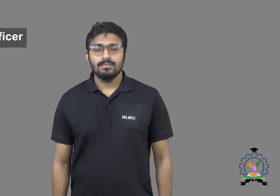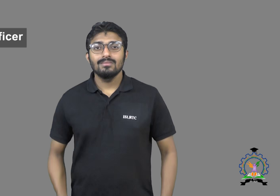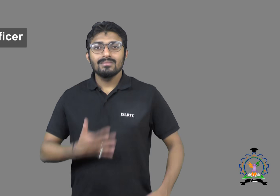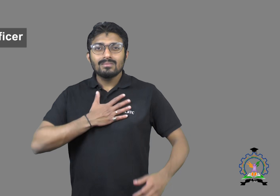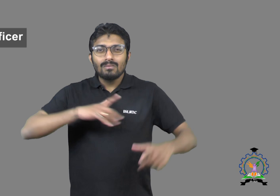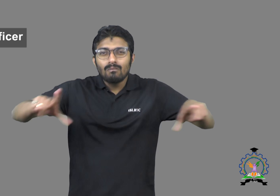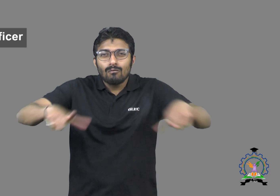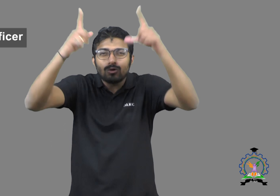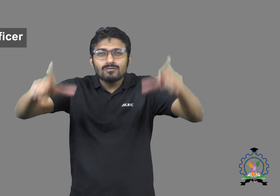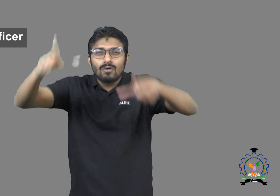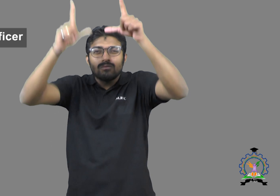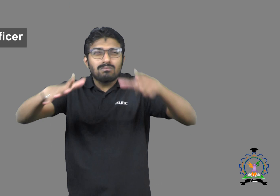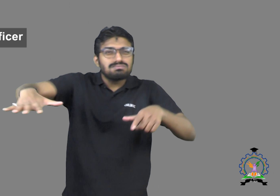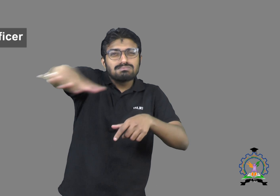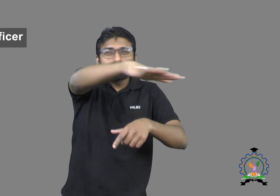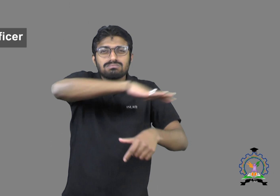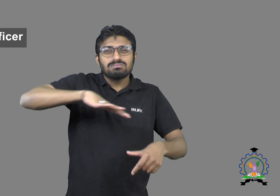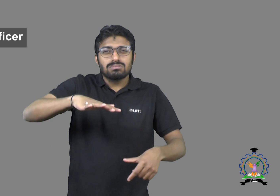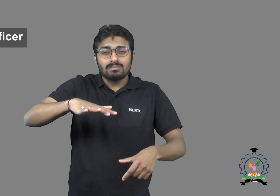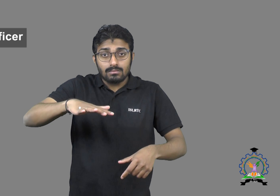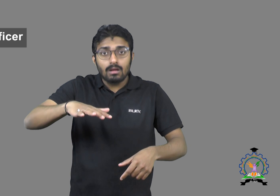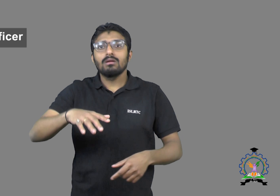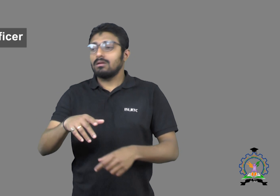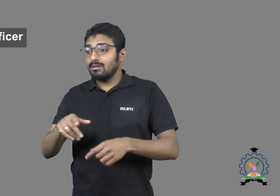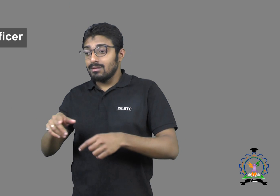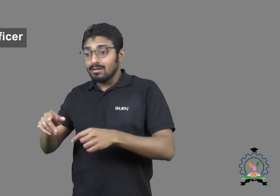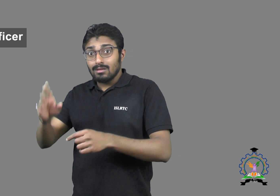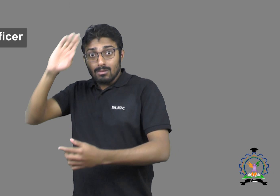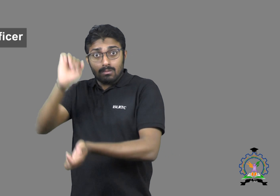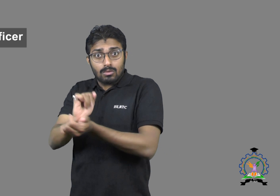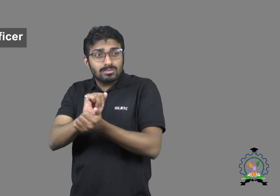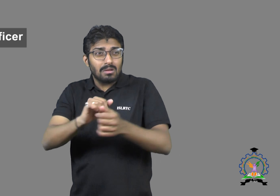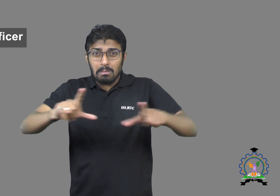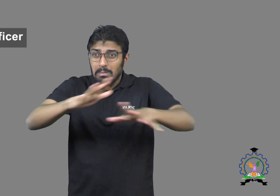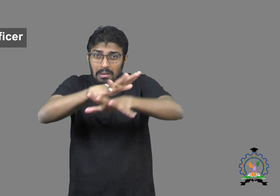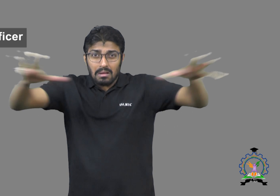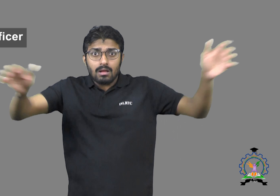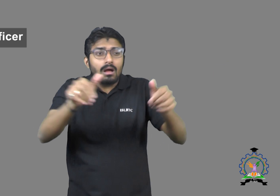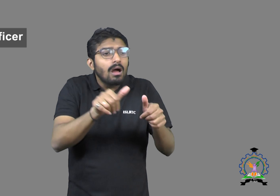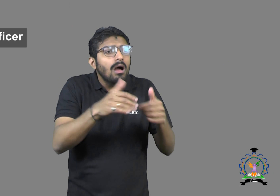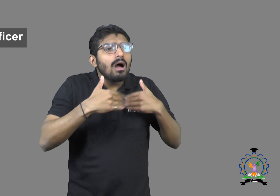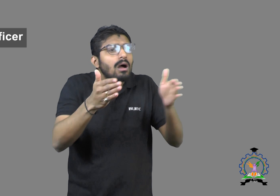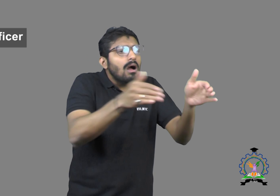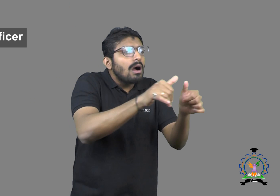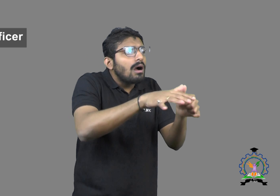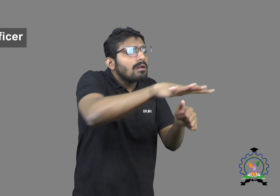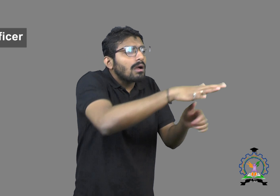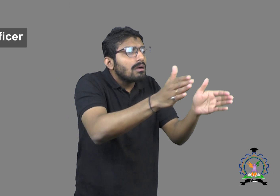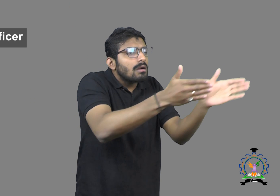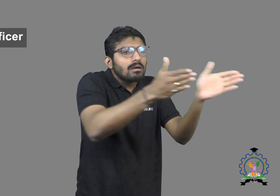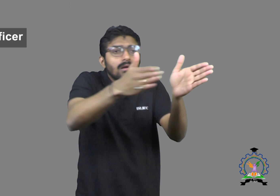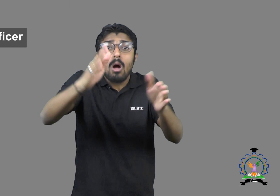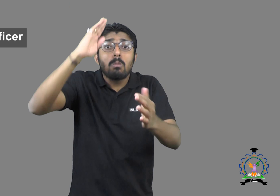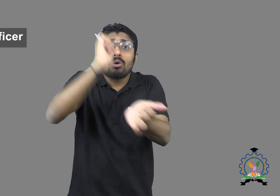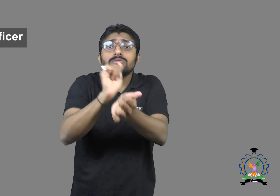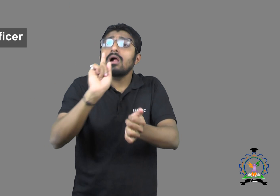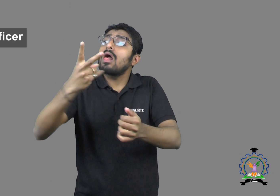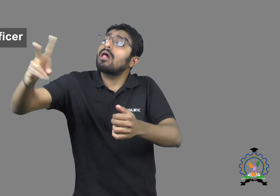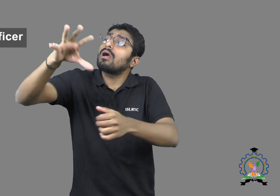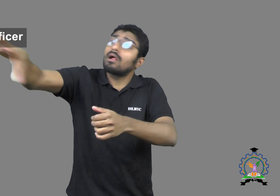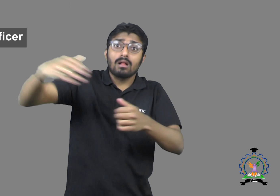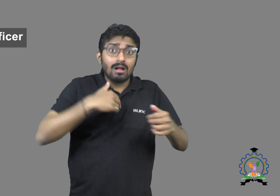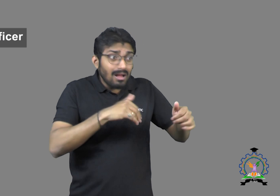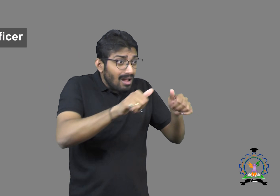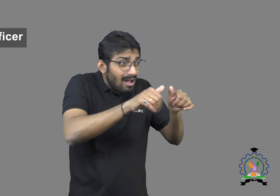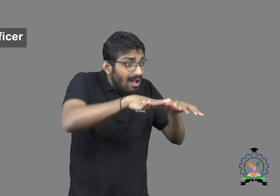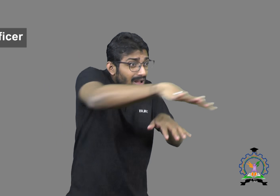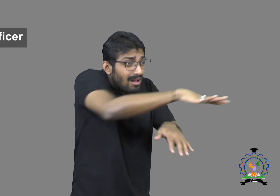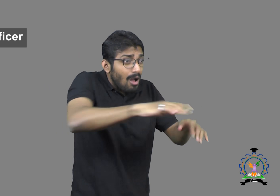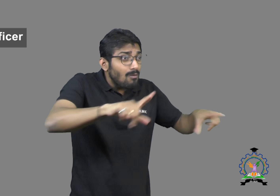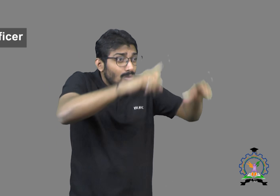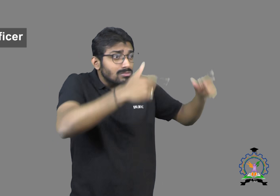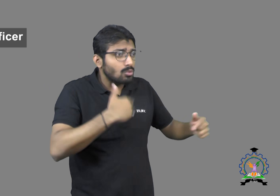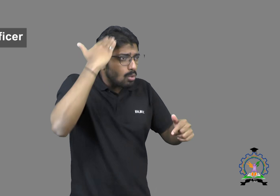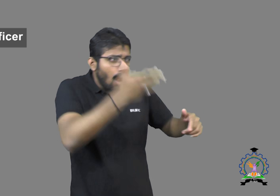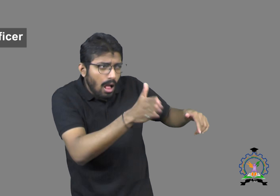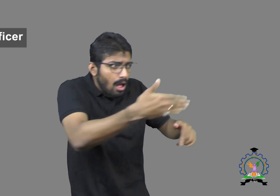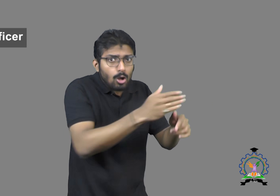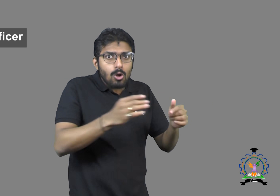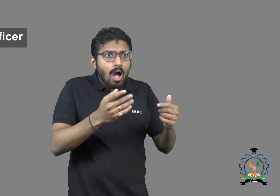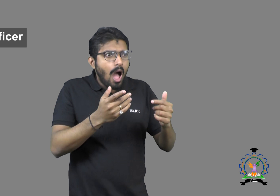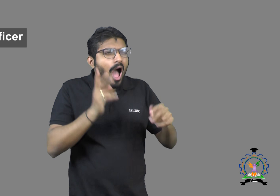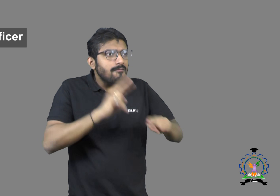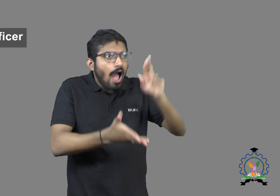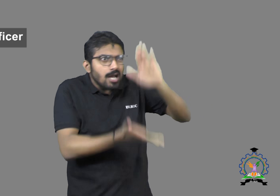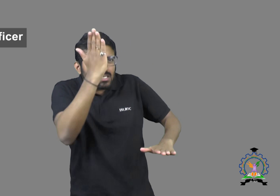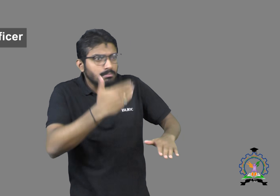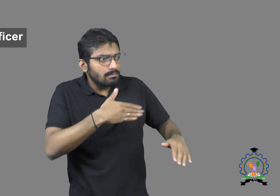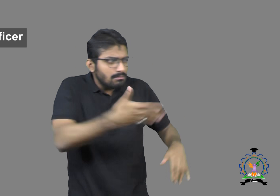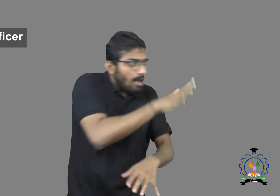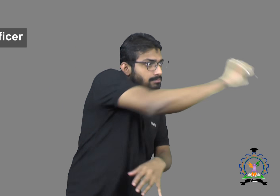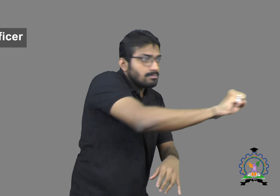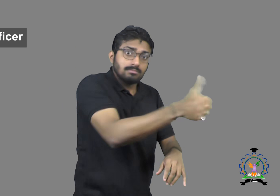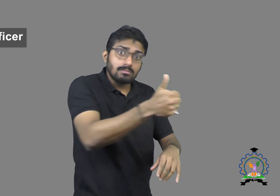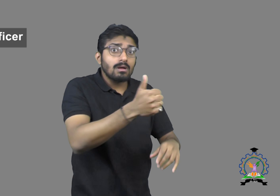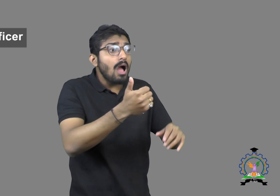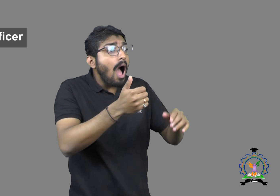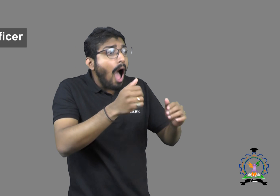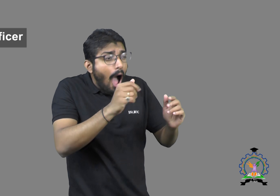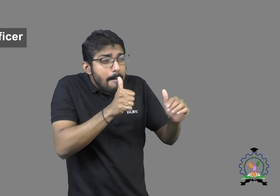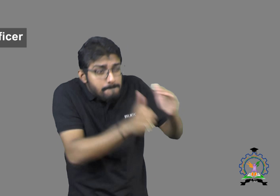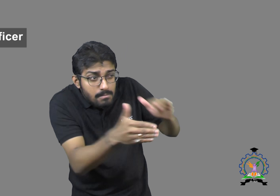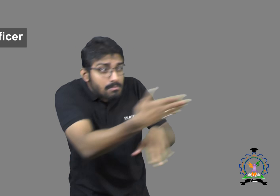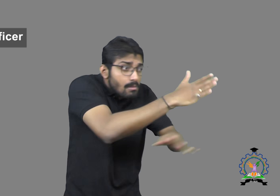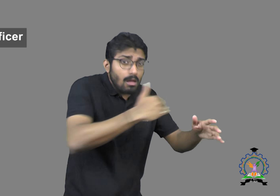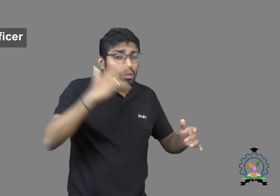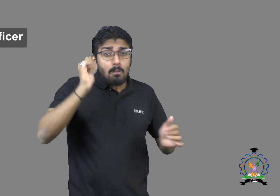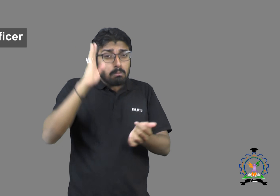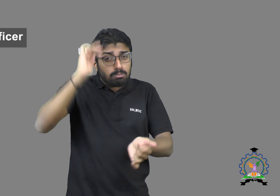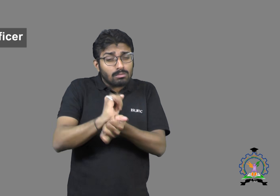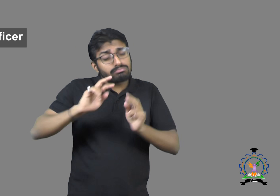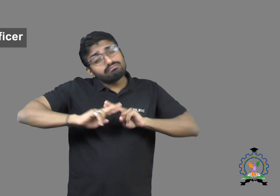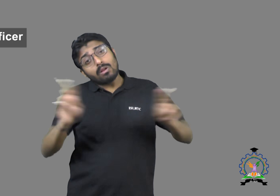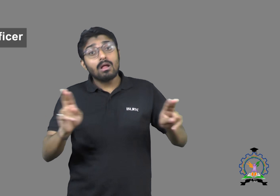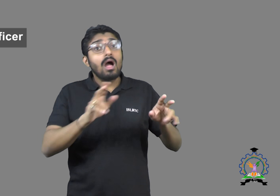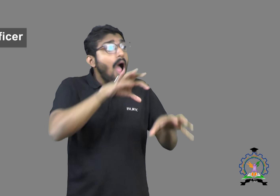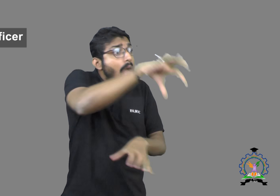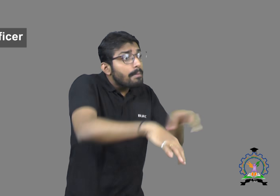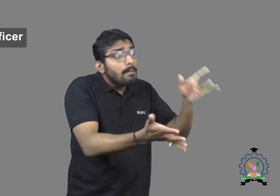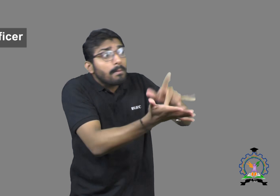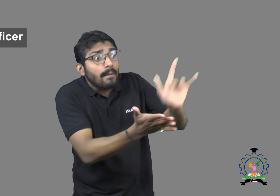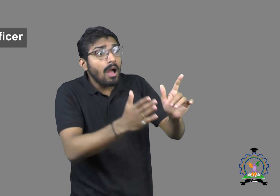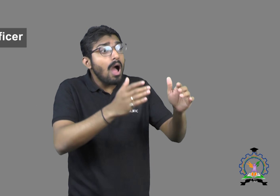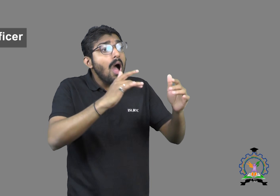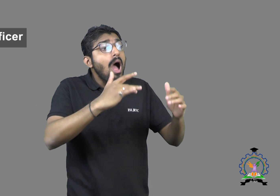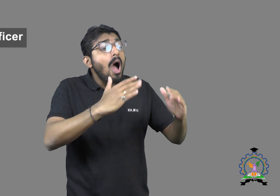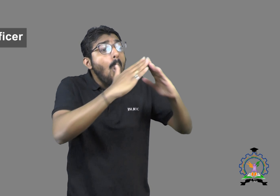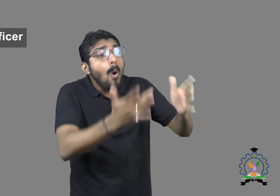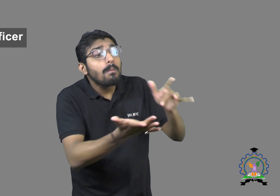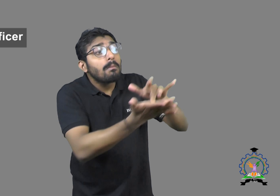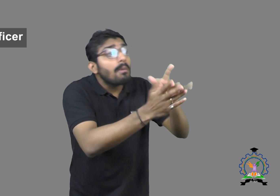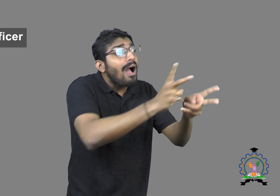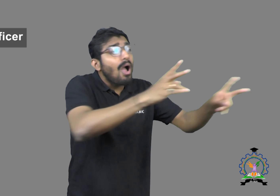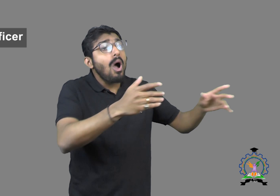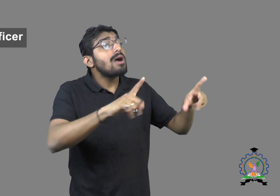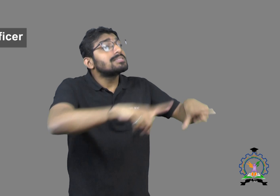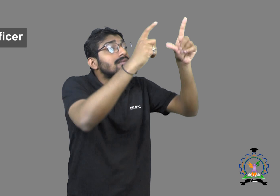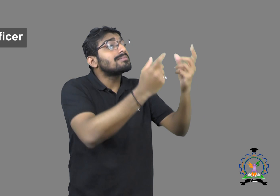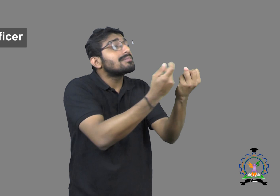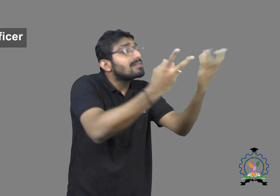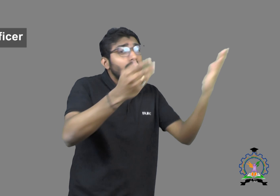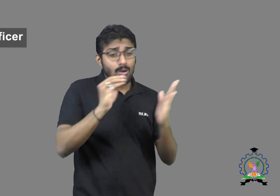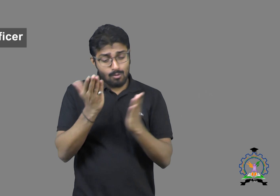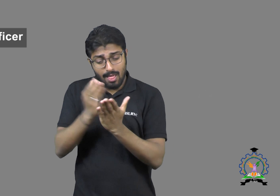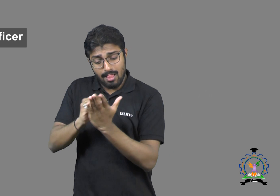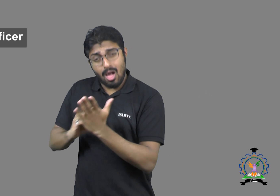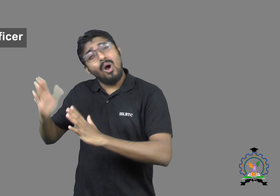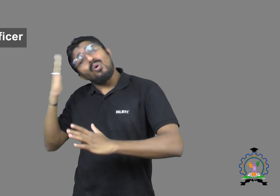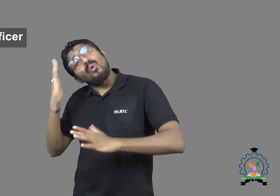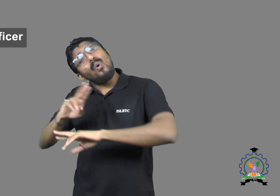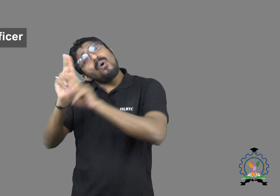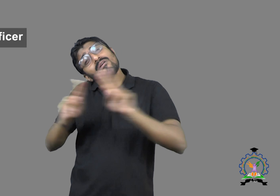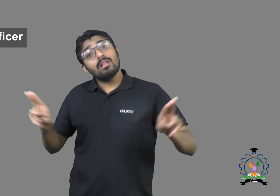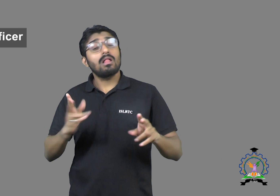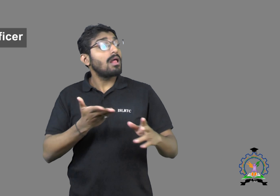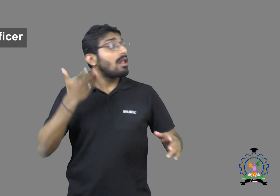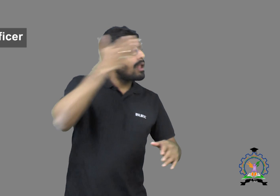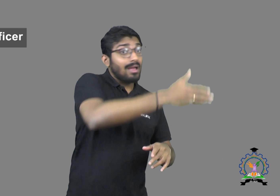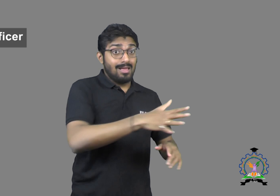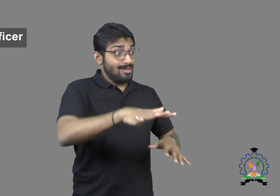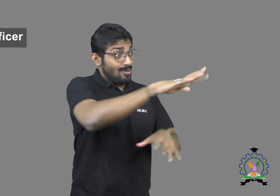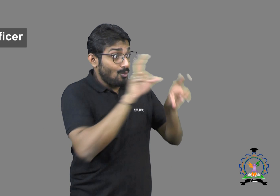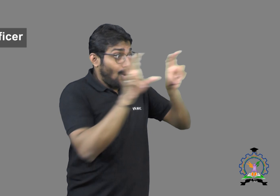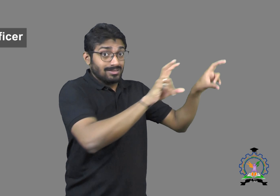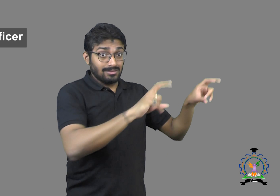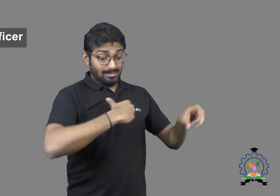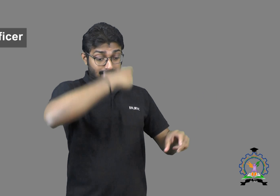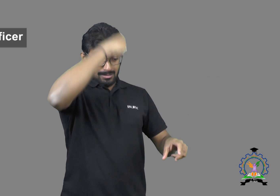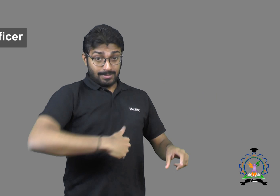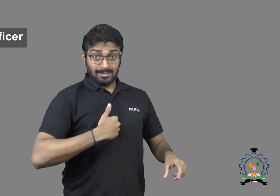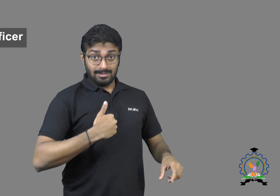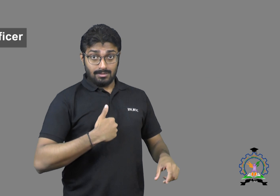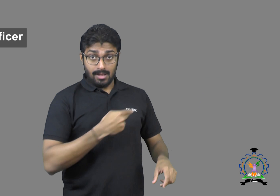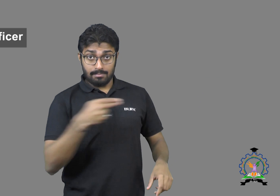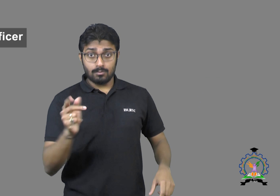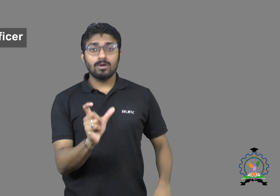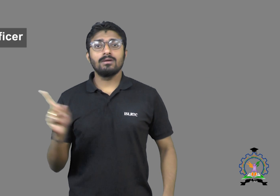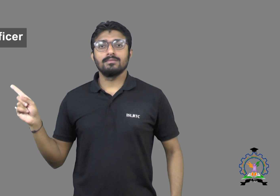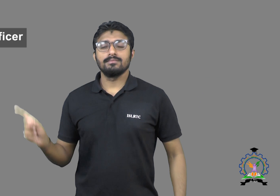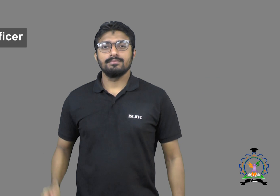Forest Beat Officer